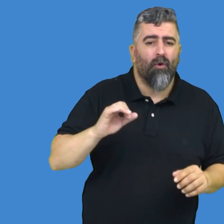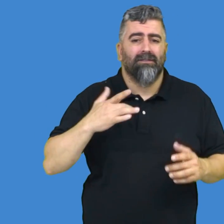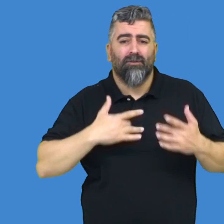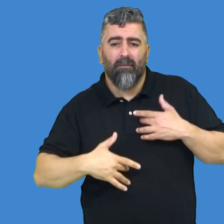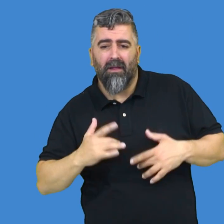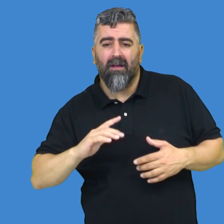síntoma